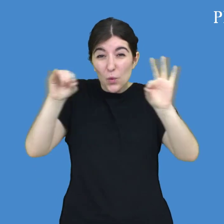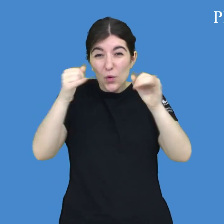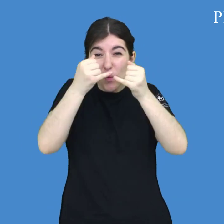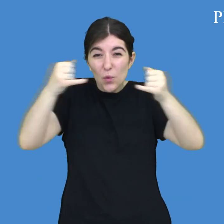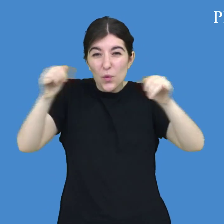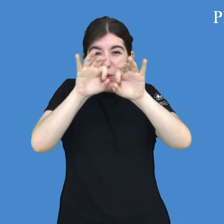arteria